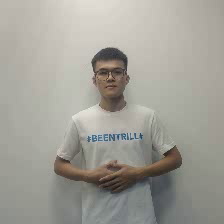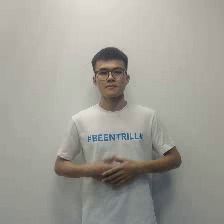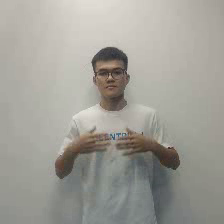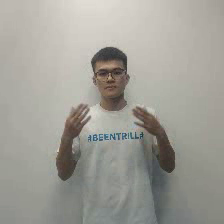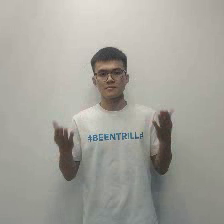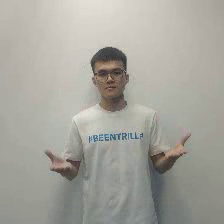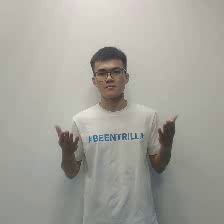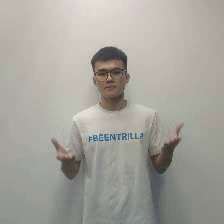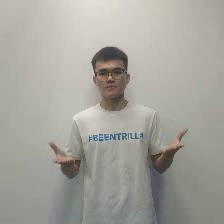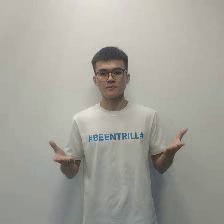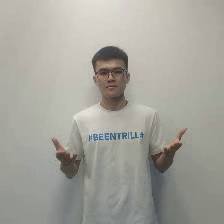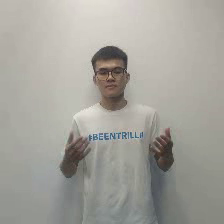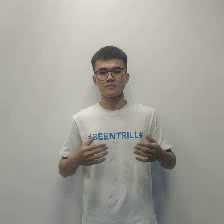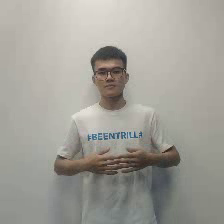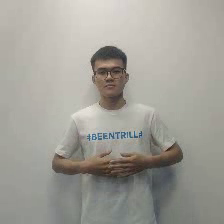Nặng